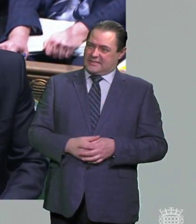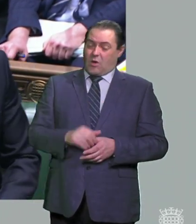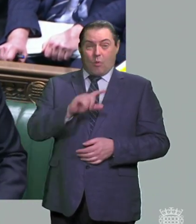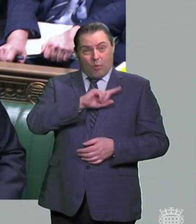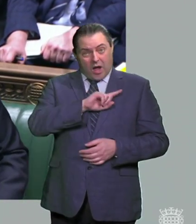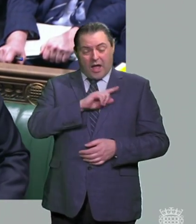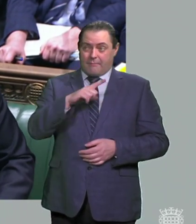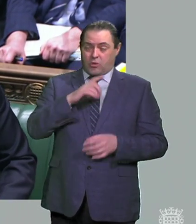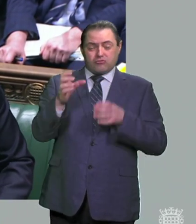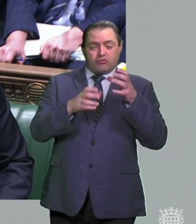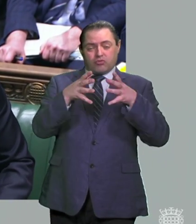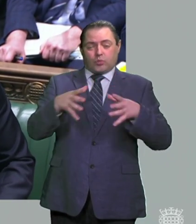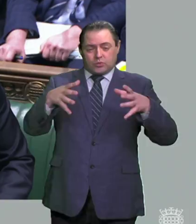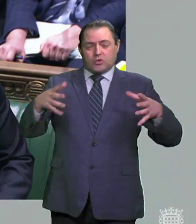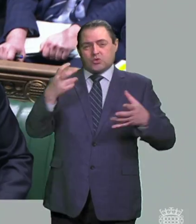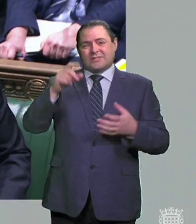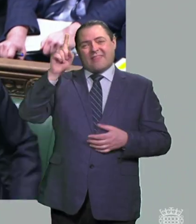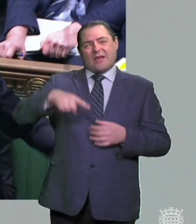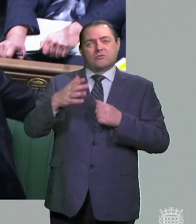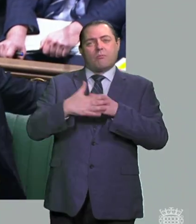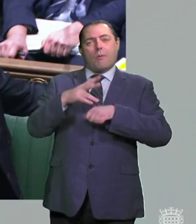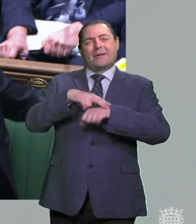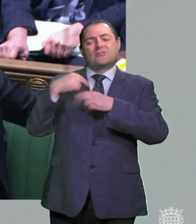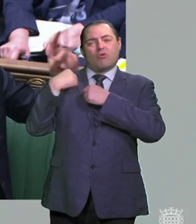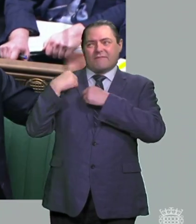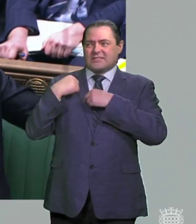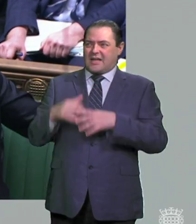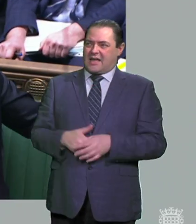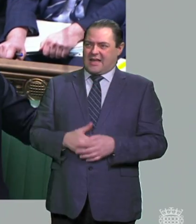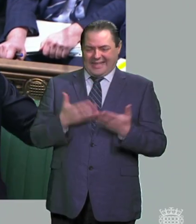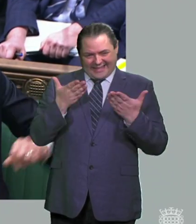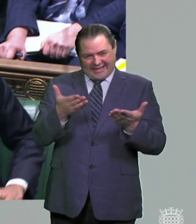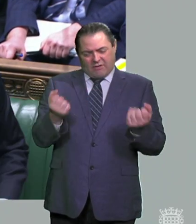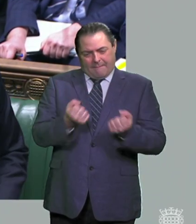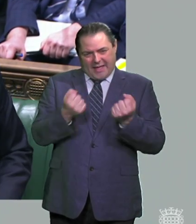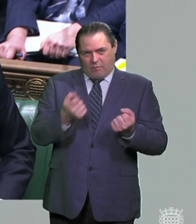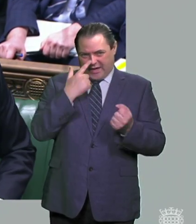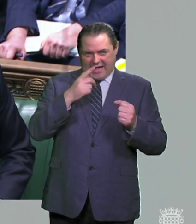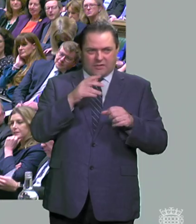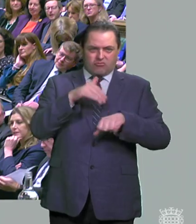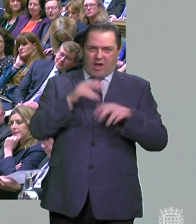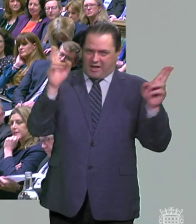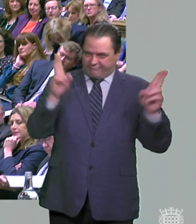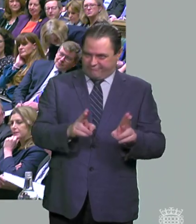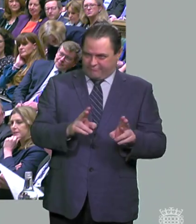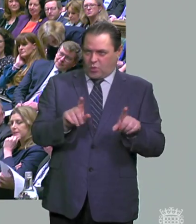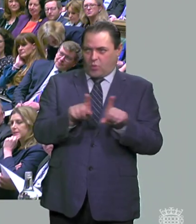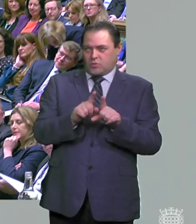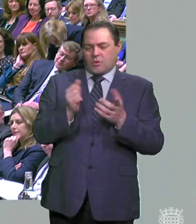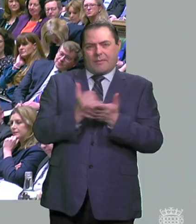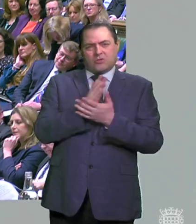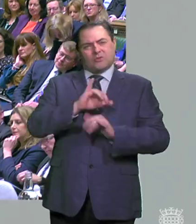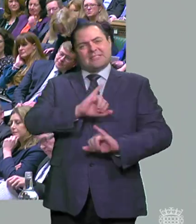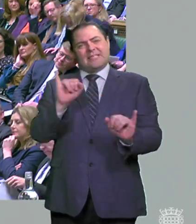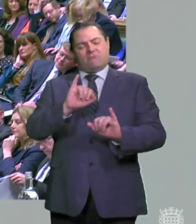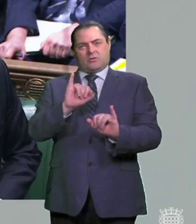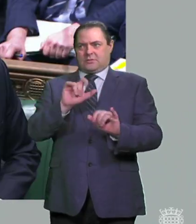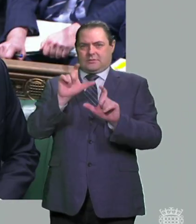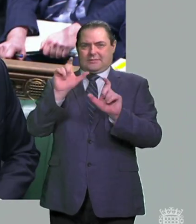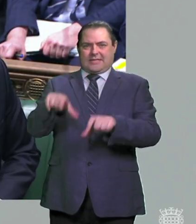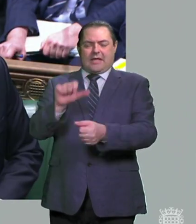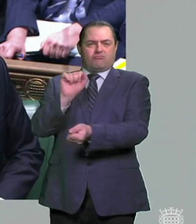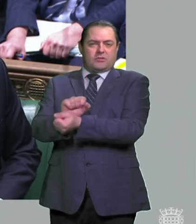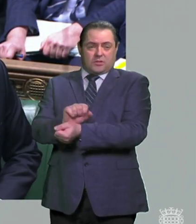Why? Because we have recruited 20,000 more police officers, we have given them the powers to tackle crime, and we have kept serious offenders in prison for longer.